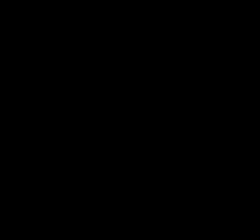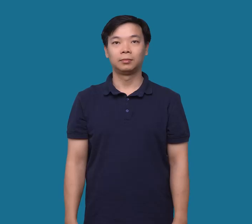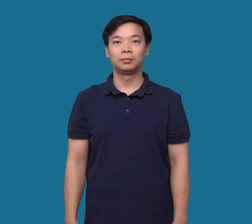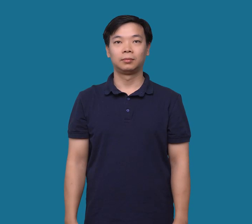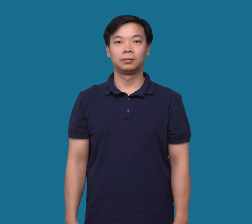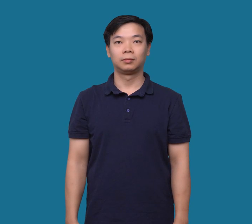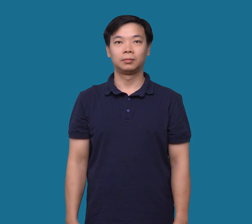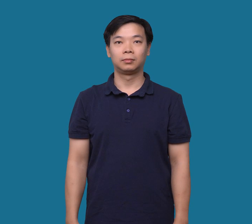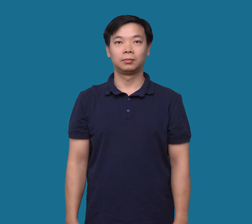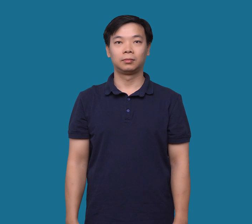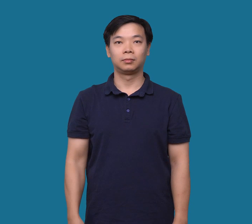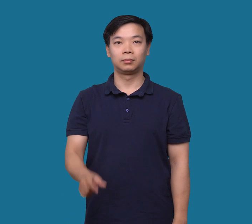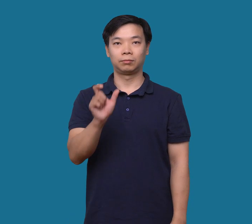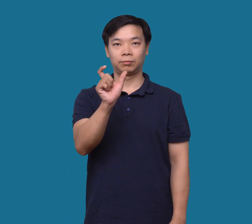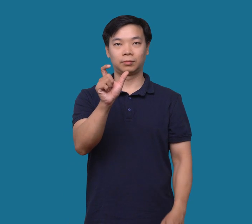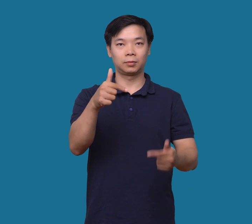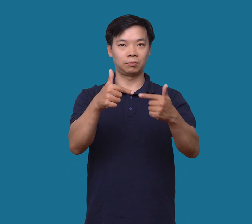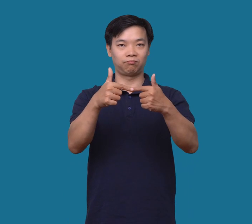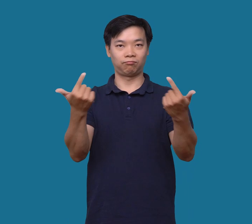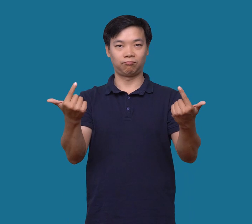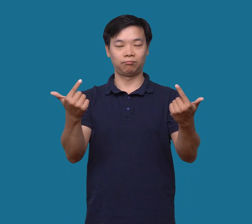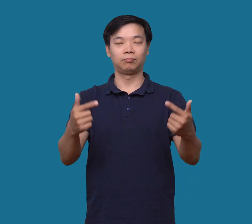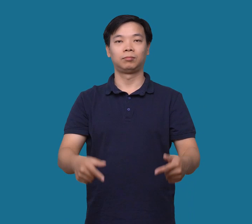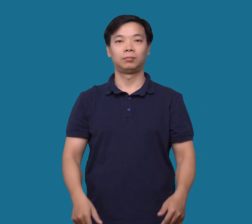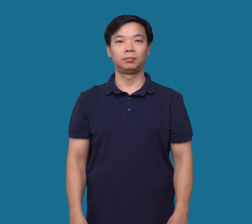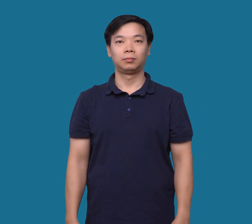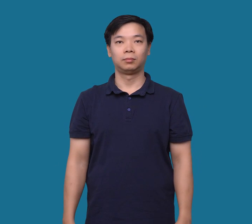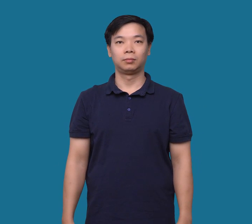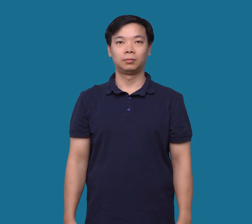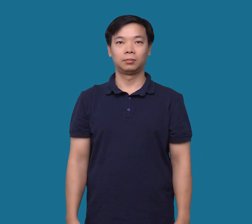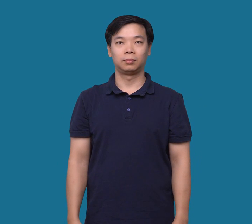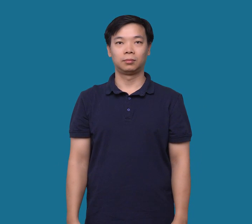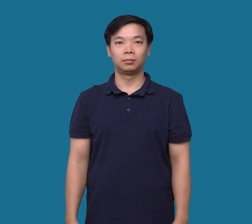từ trái nghĩa